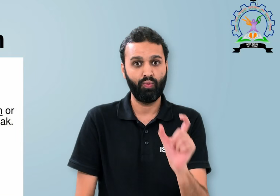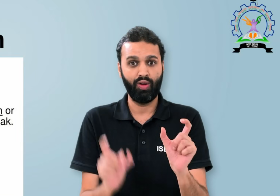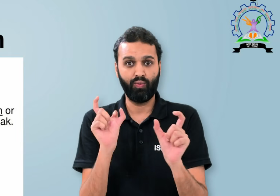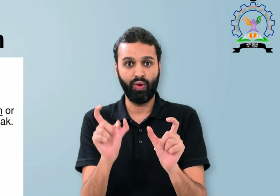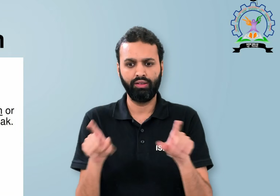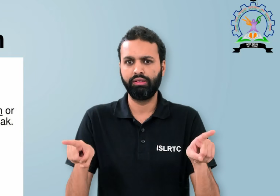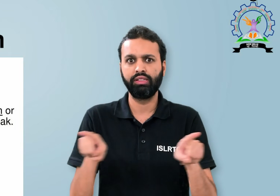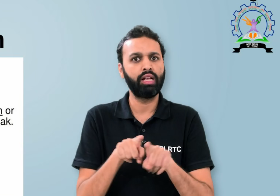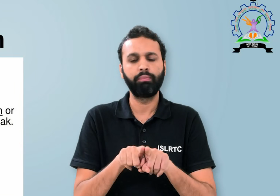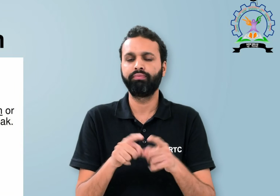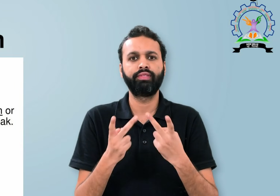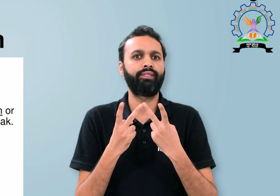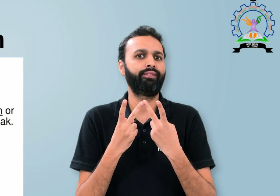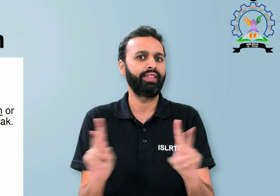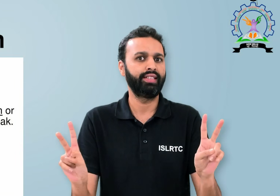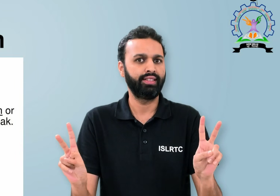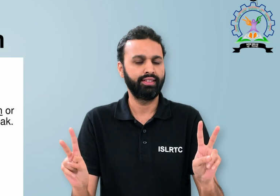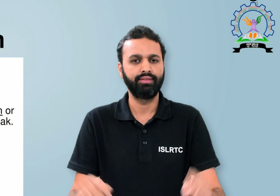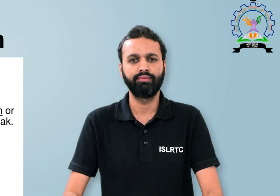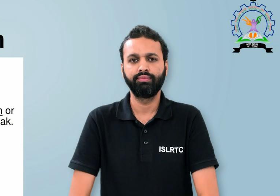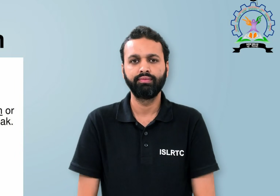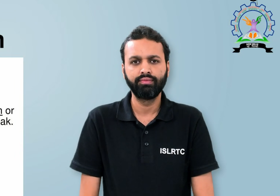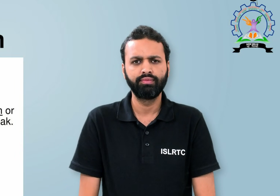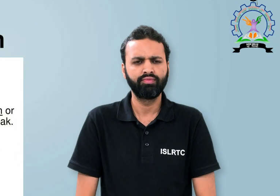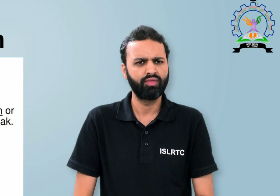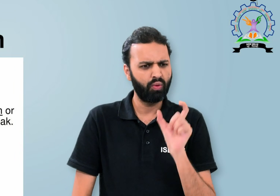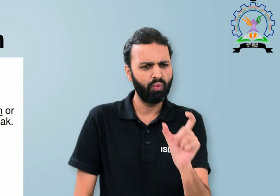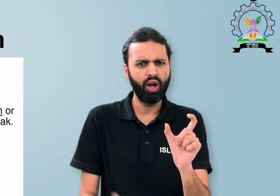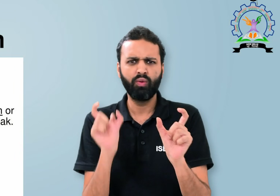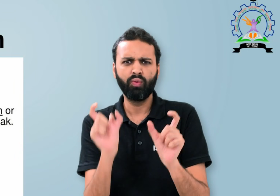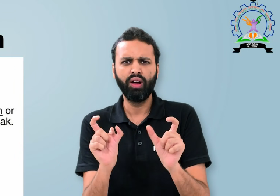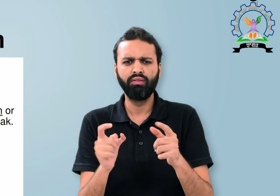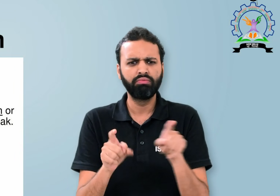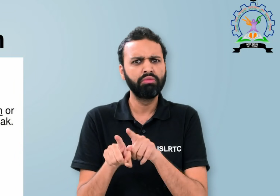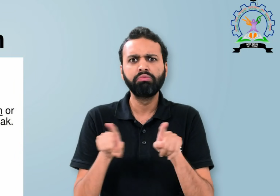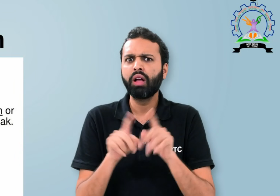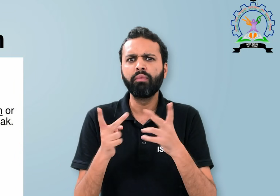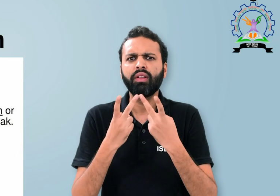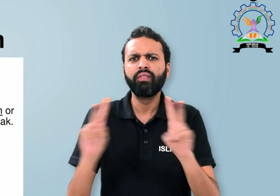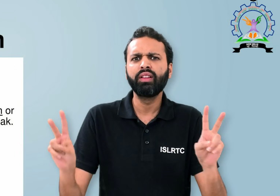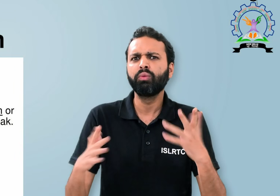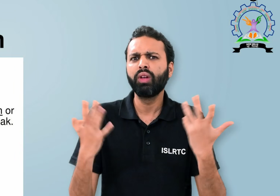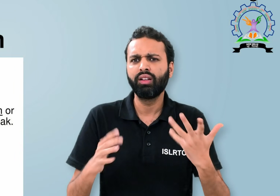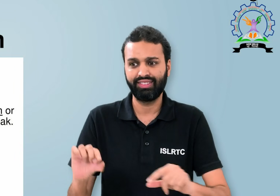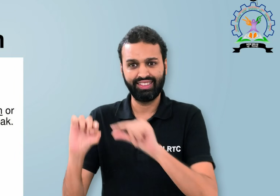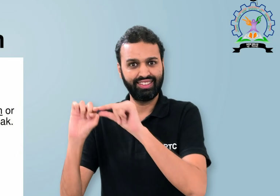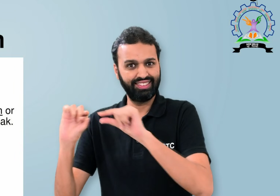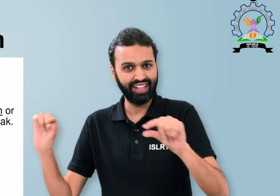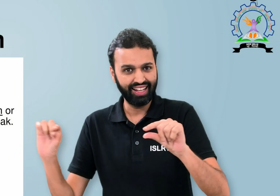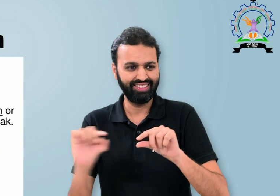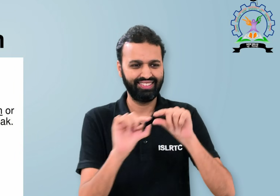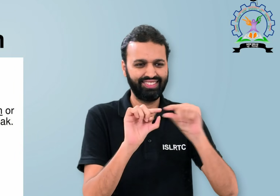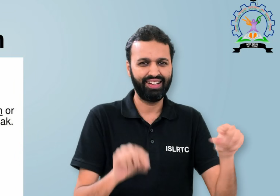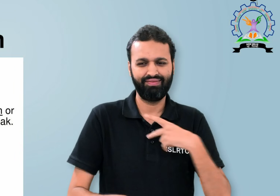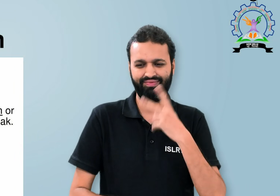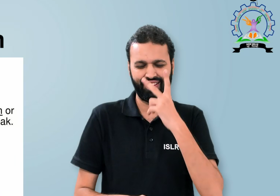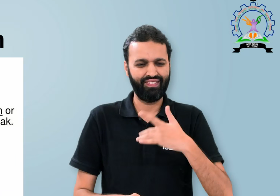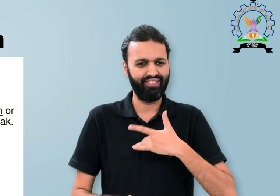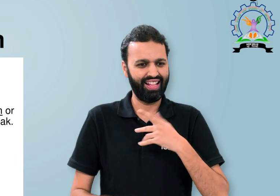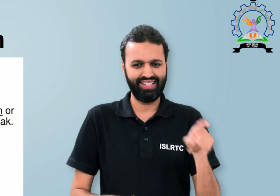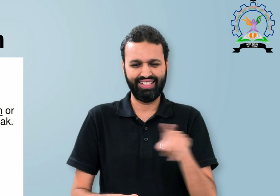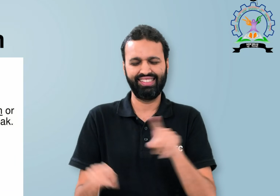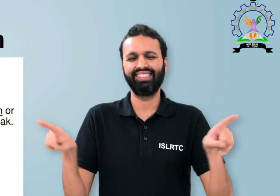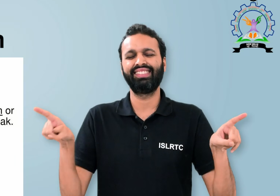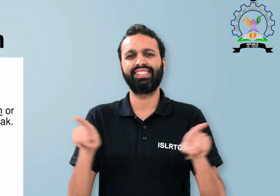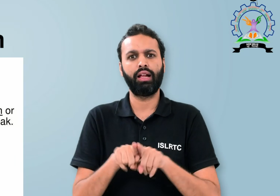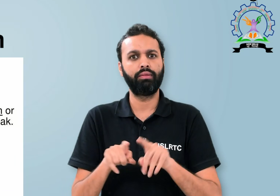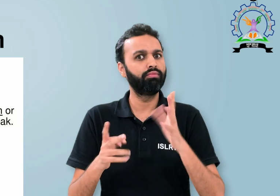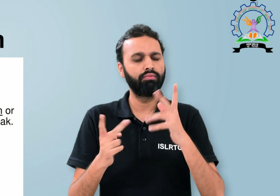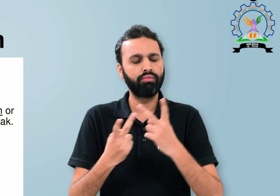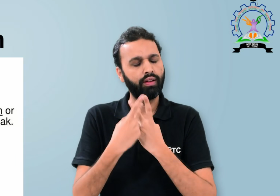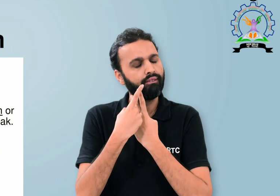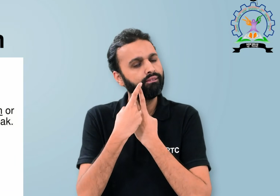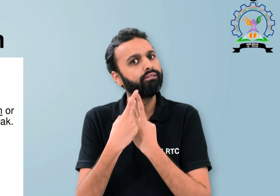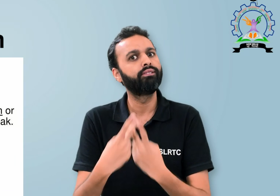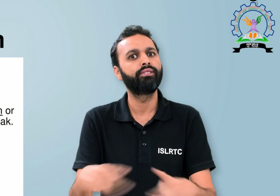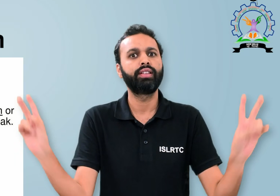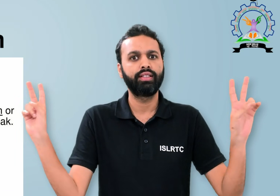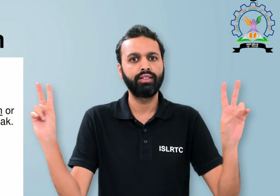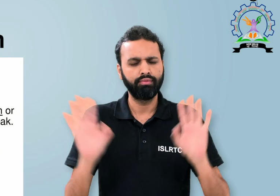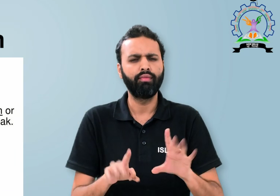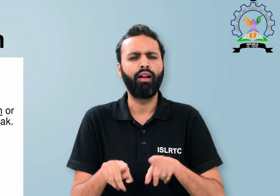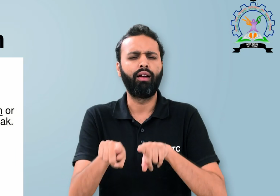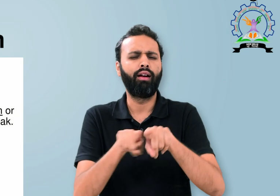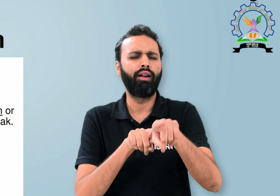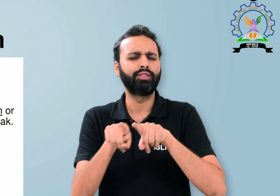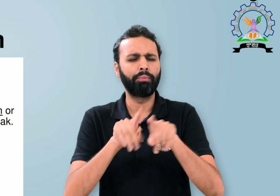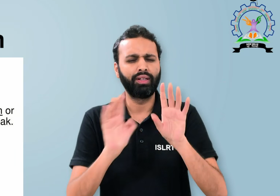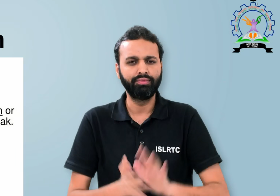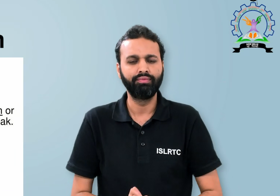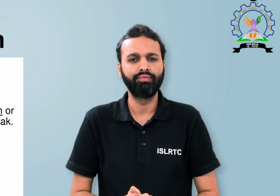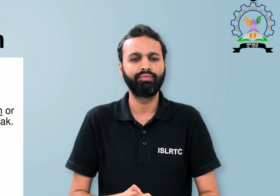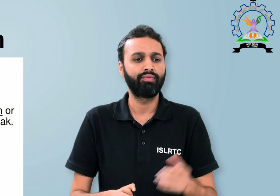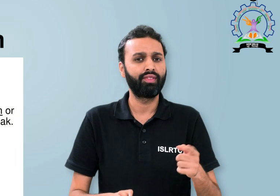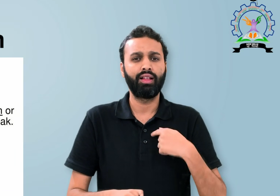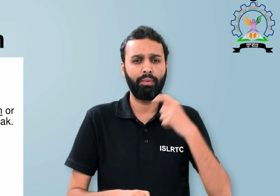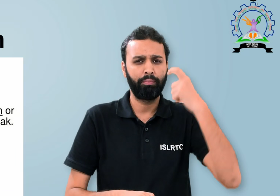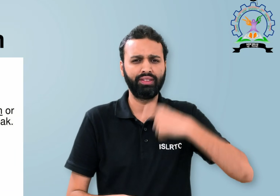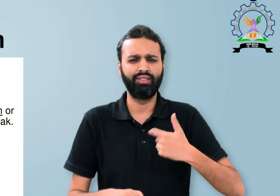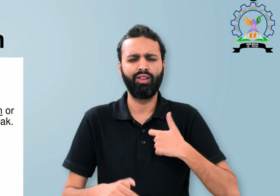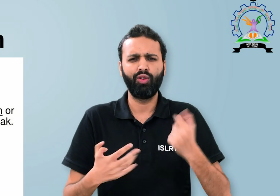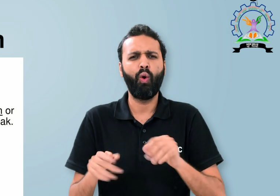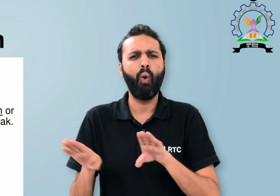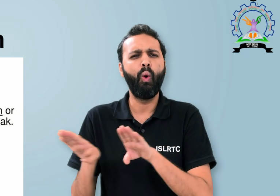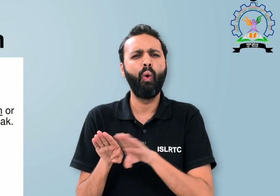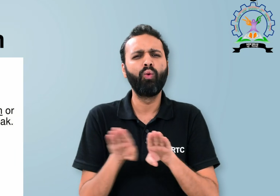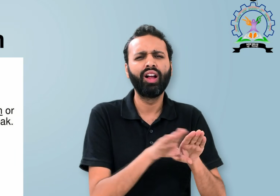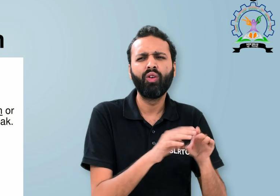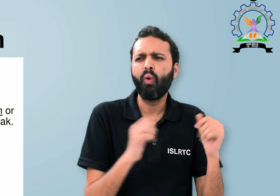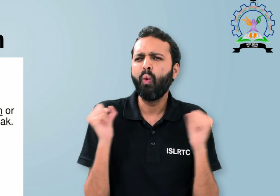Juxtaposition The fact of two things being seen or placed close together with contrasting effect.